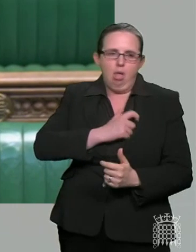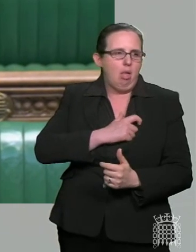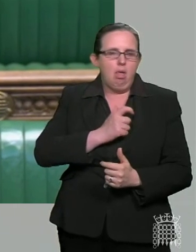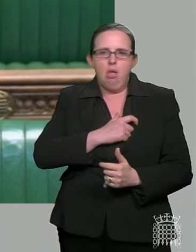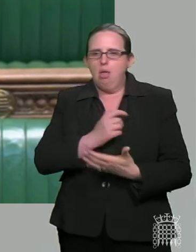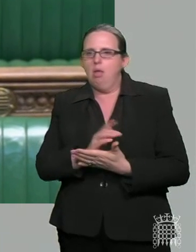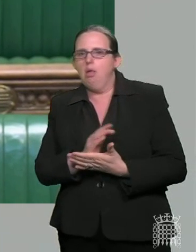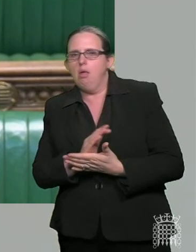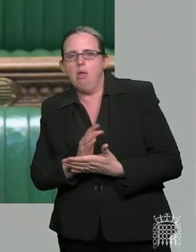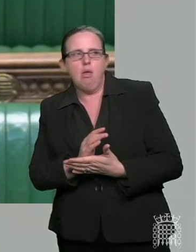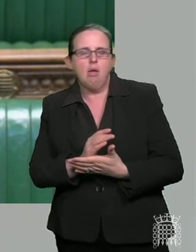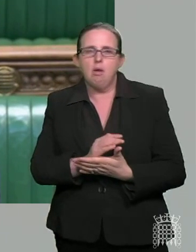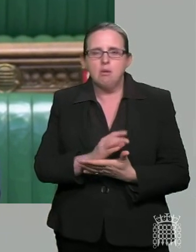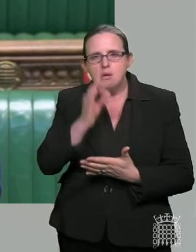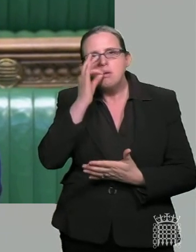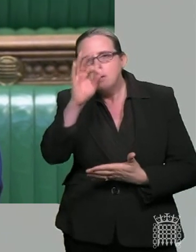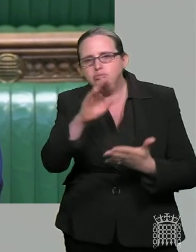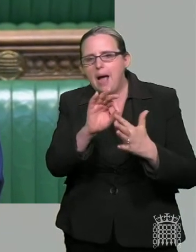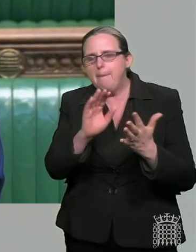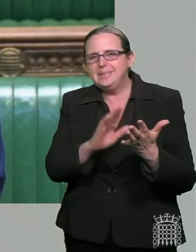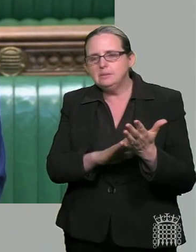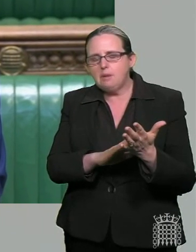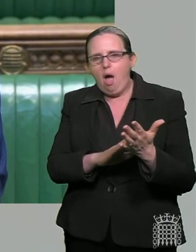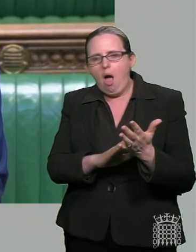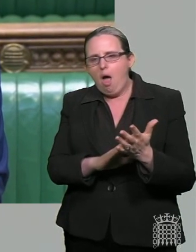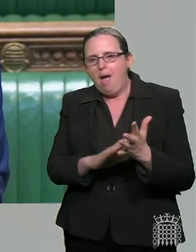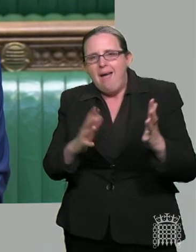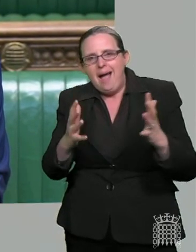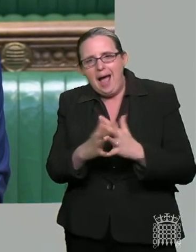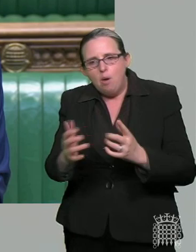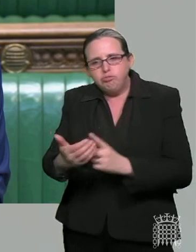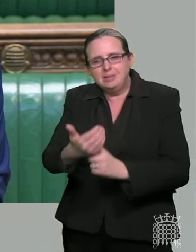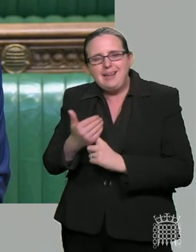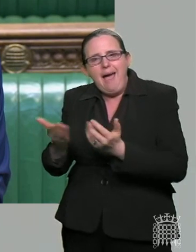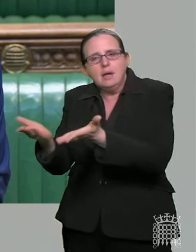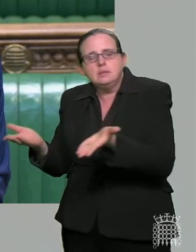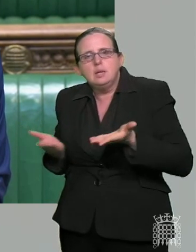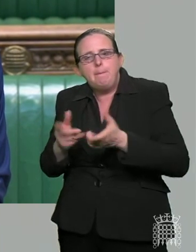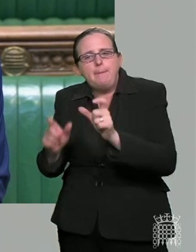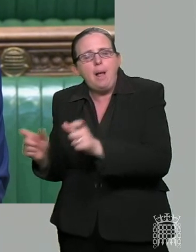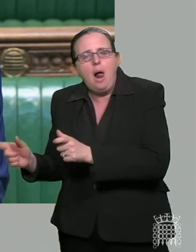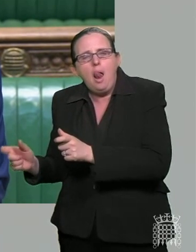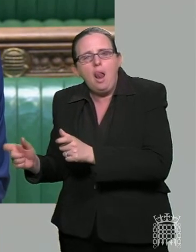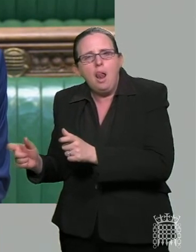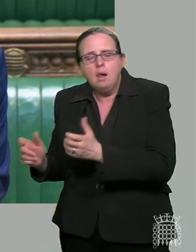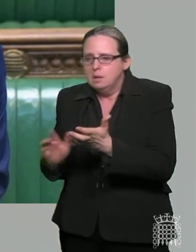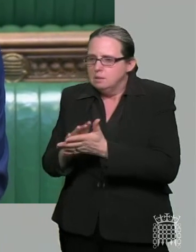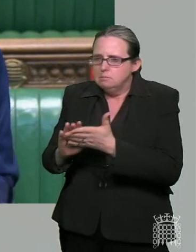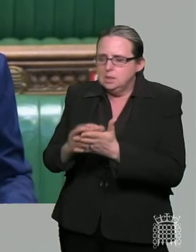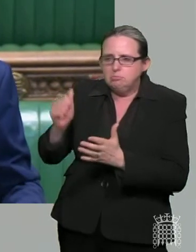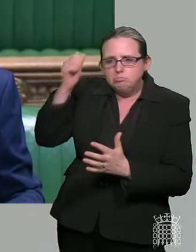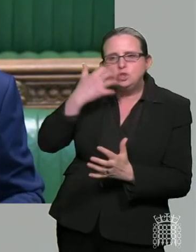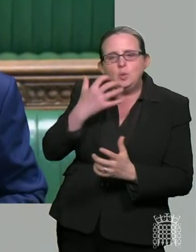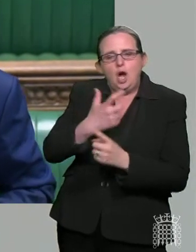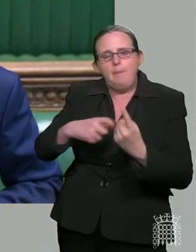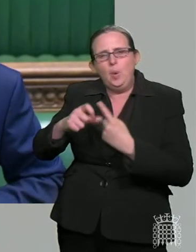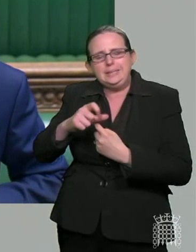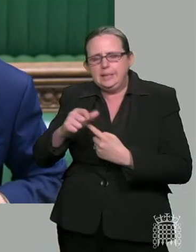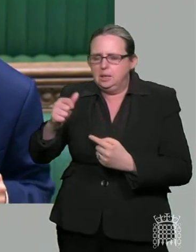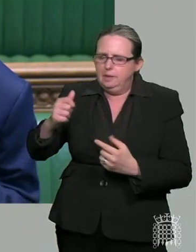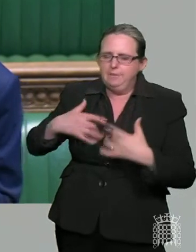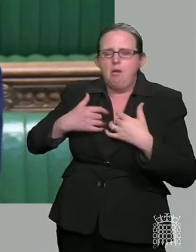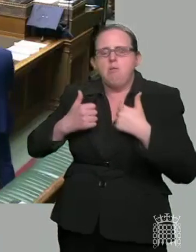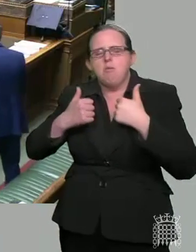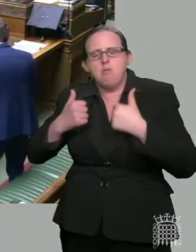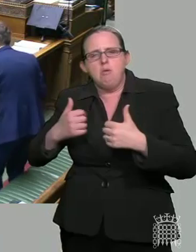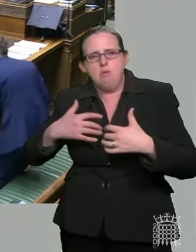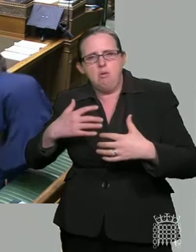What more does the Prime Minister think can be done to provide the extra support and protection needed to reassure Jewish communities at this really very difficult time?